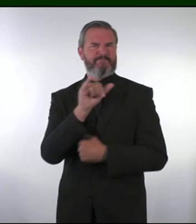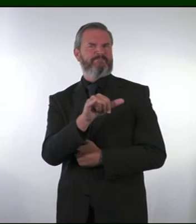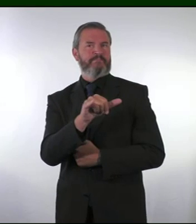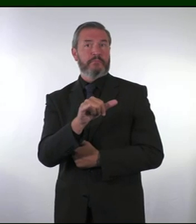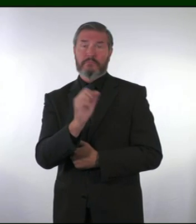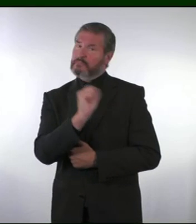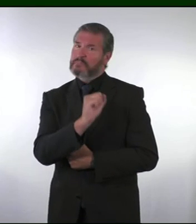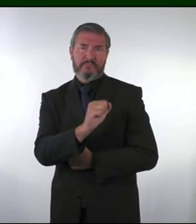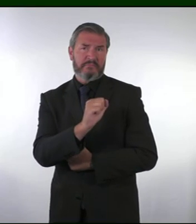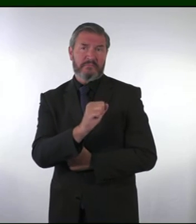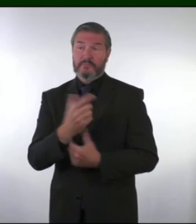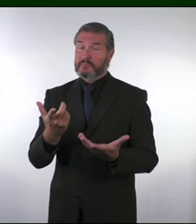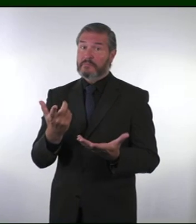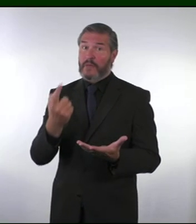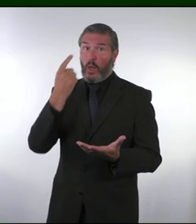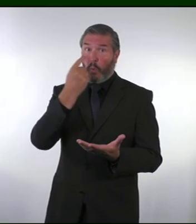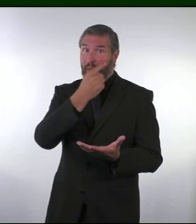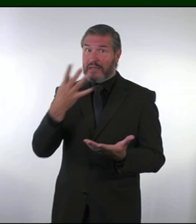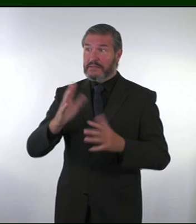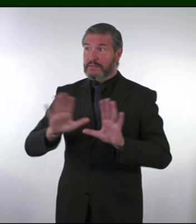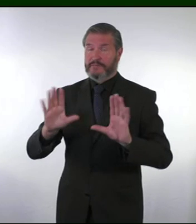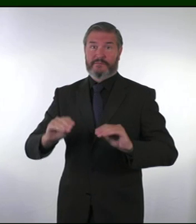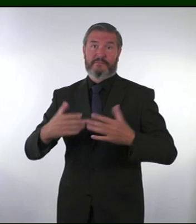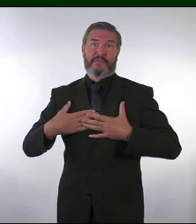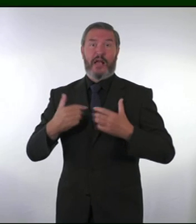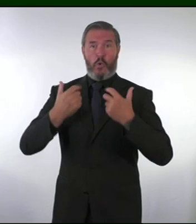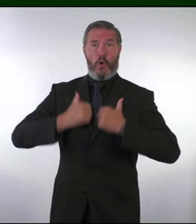Mr Speaker, no more witnesses; I rest my case.